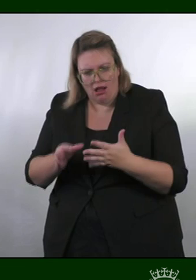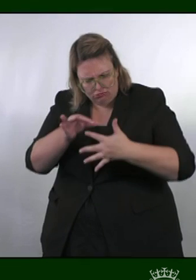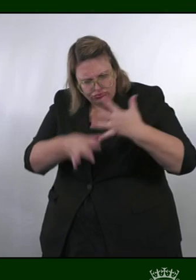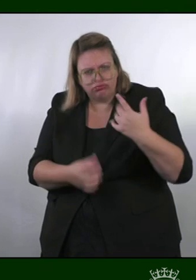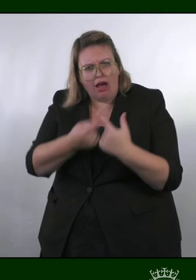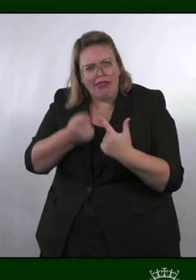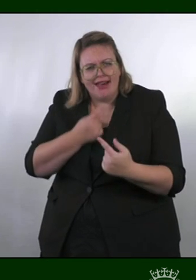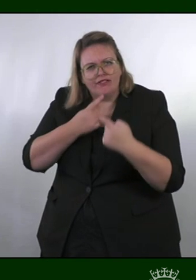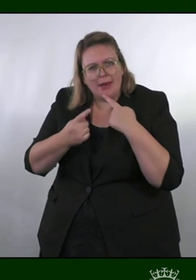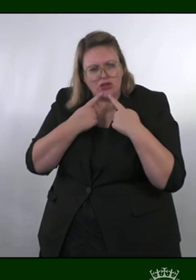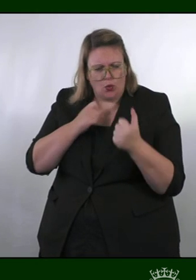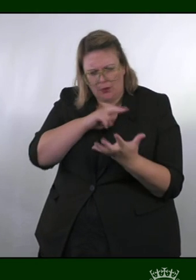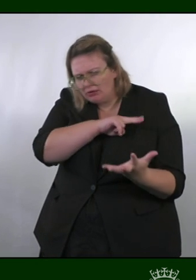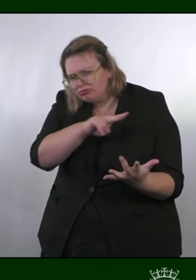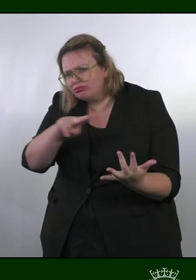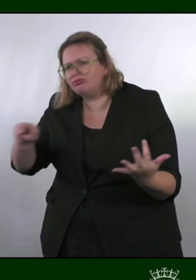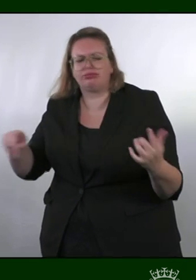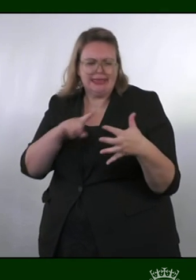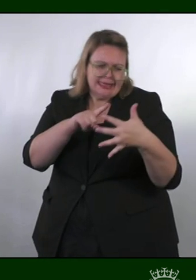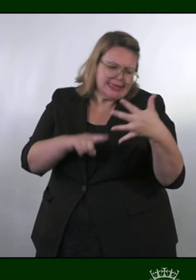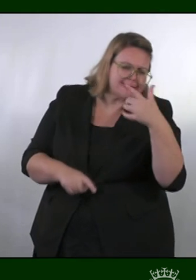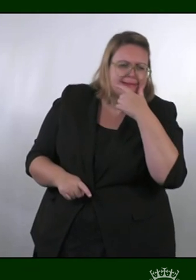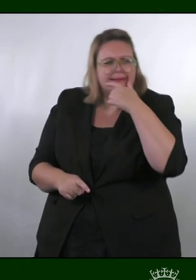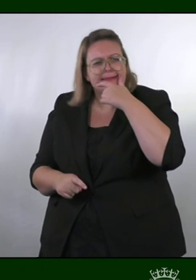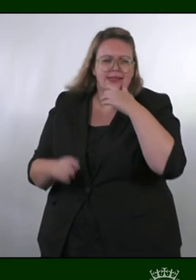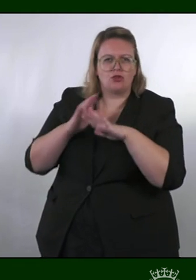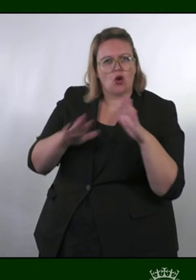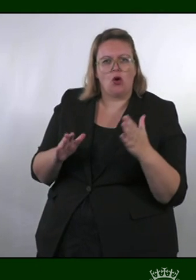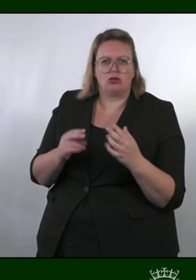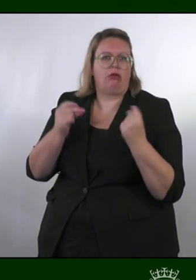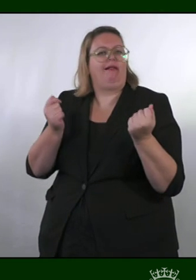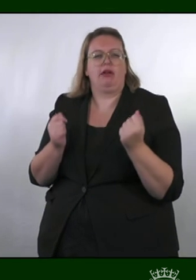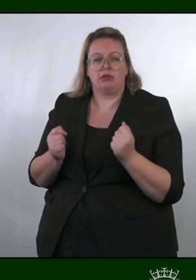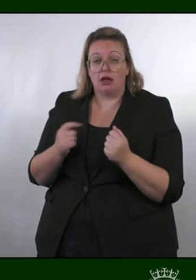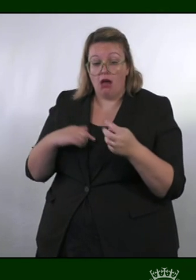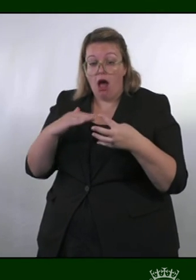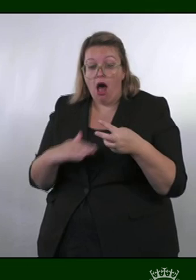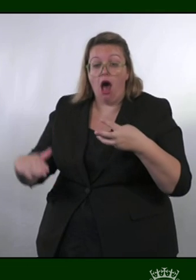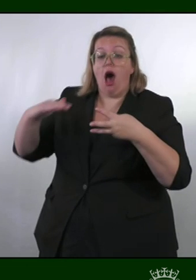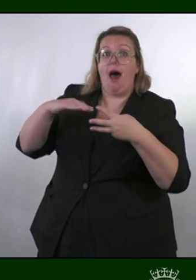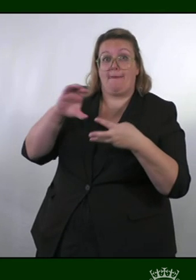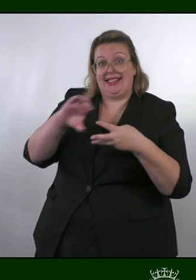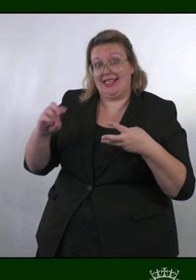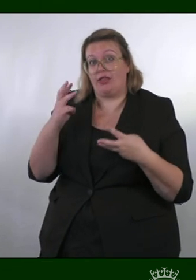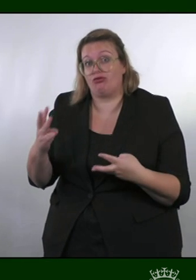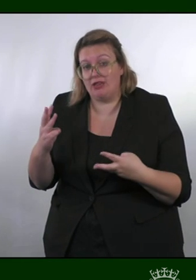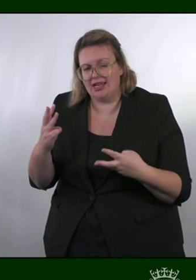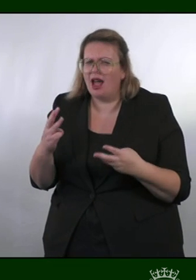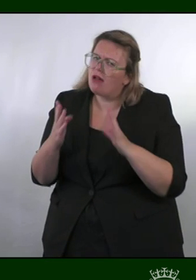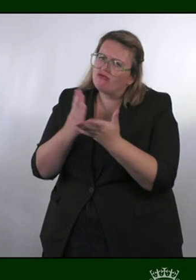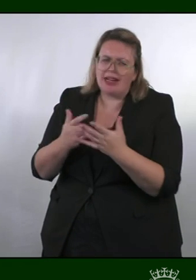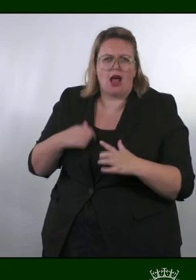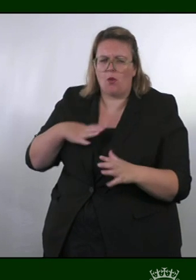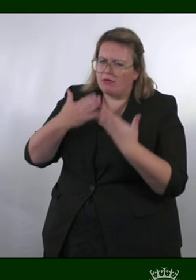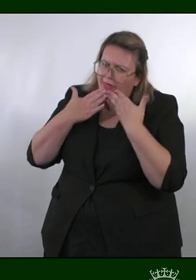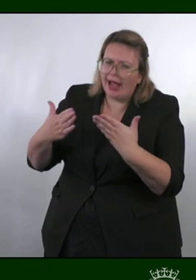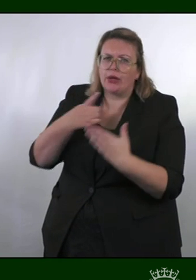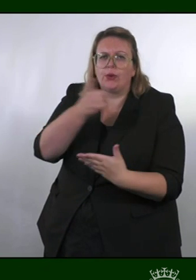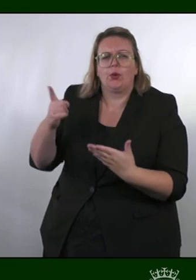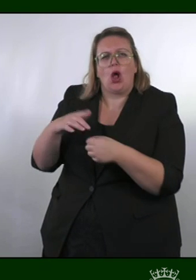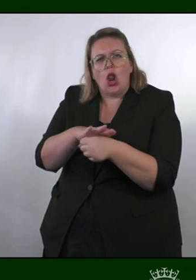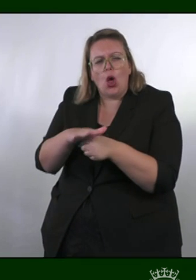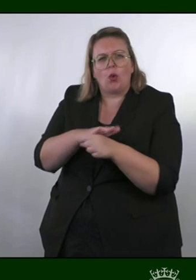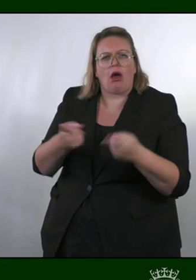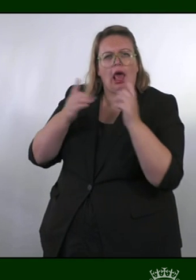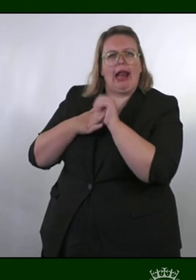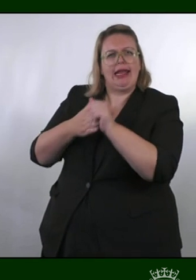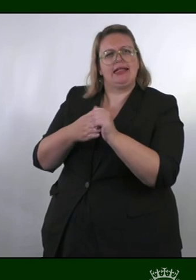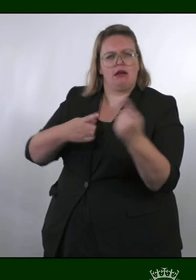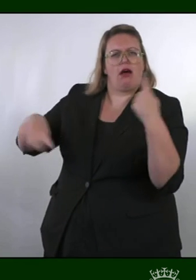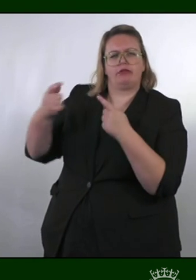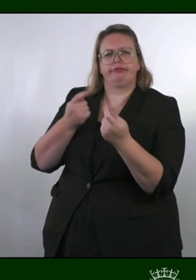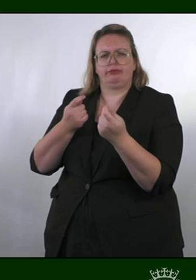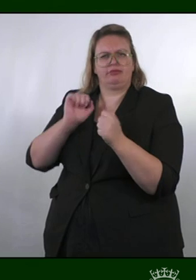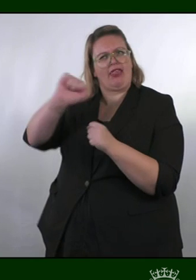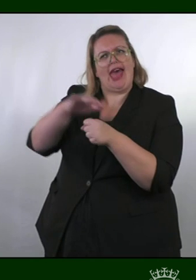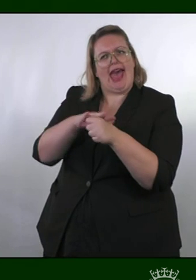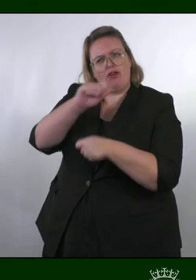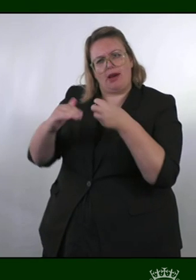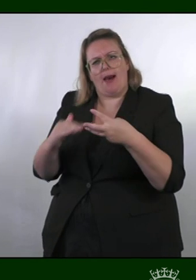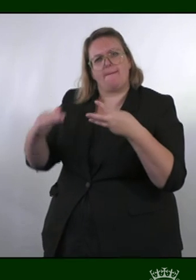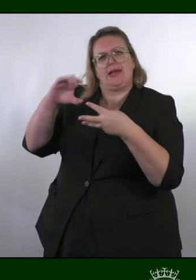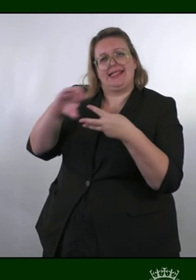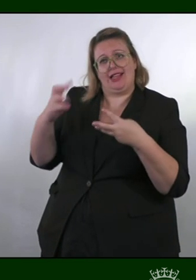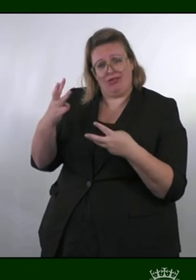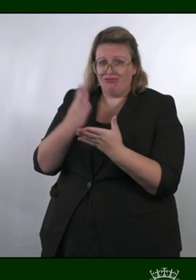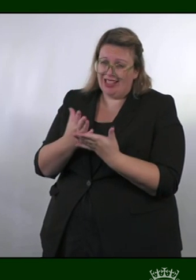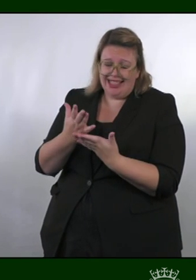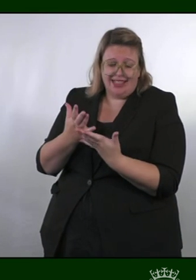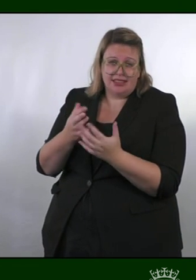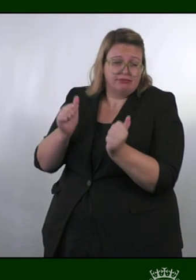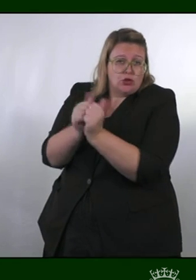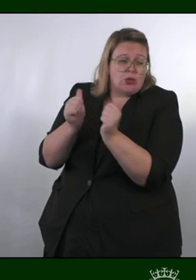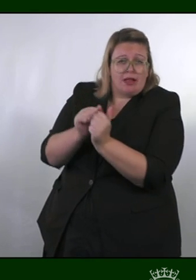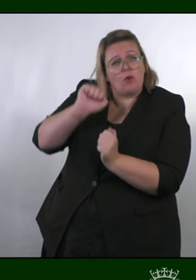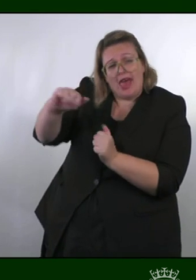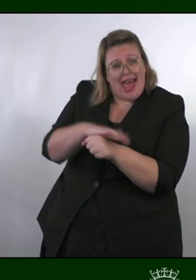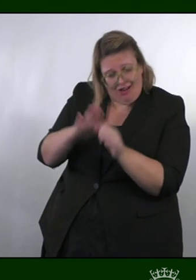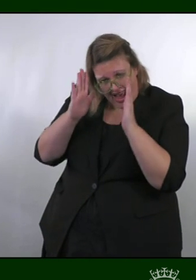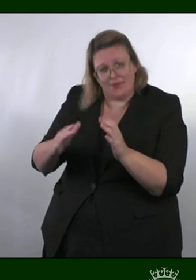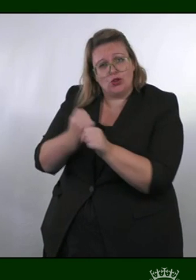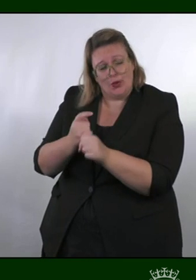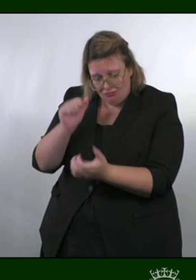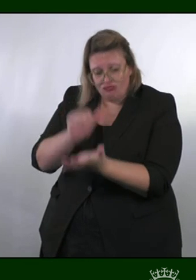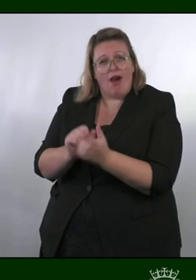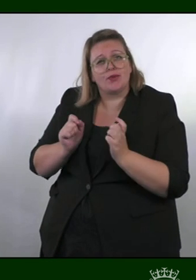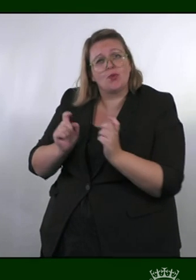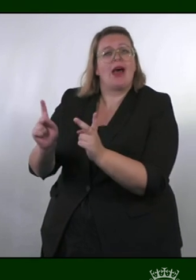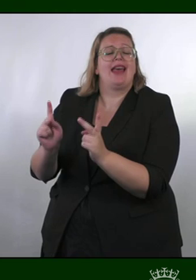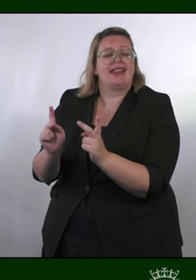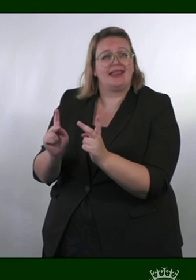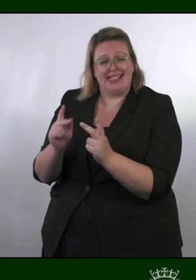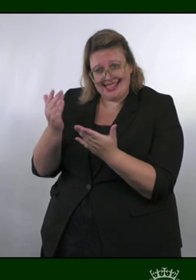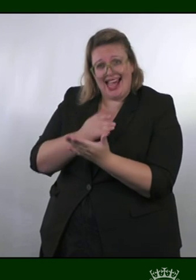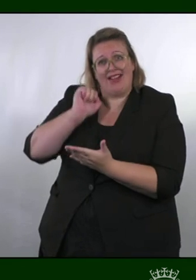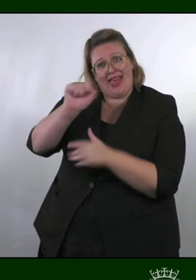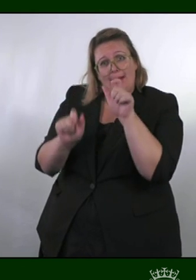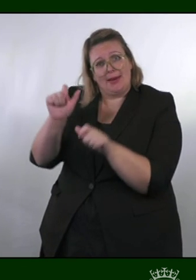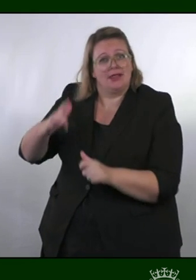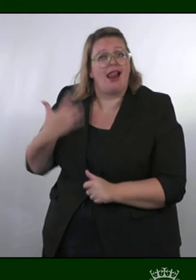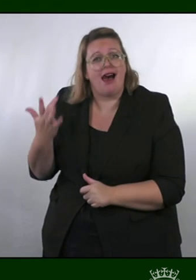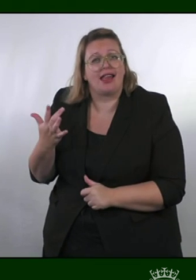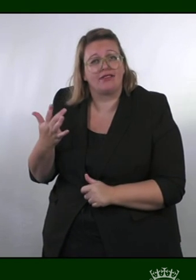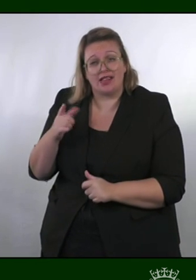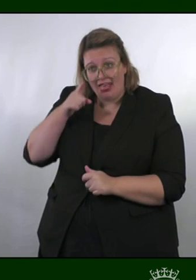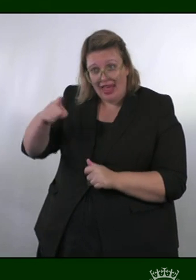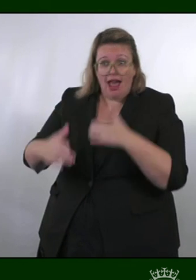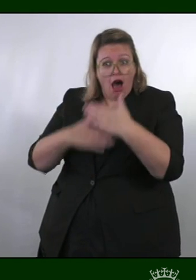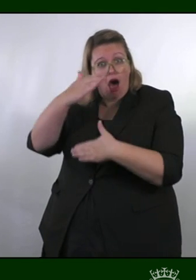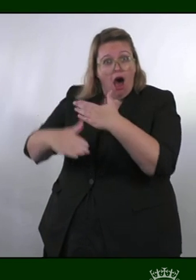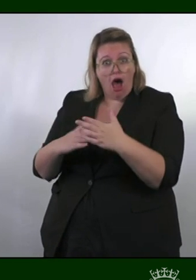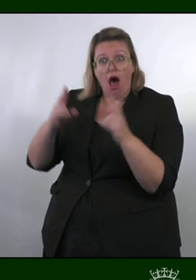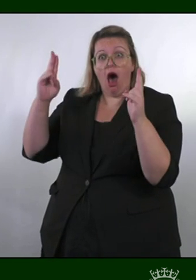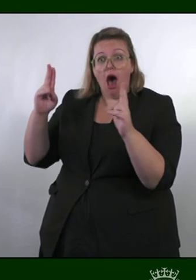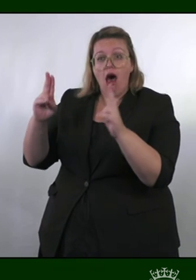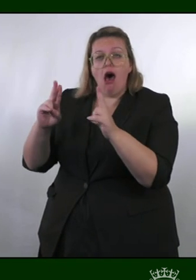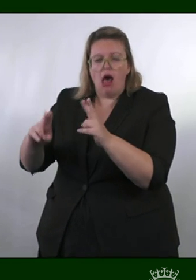But the most important thing is for areas that do go into tier 3—and I am very grateful to local leadership in the areas that have gone into tier 3, because it is the right thing for them to do, the right thing for their constituents, the right thing to save lives —when they are able to make progress, then, of course, they will come out of tier 3.